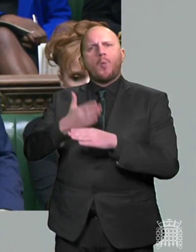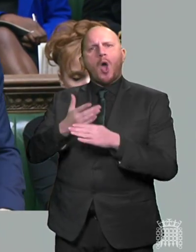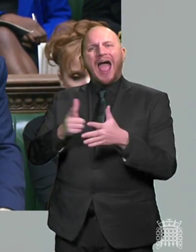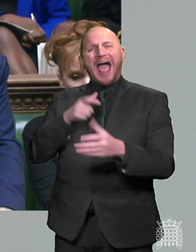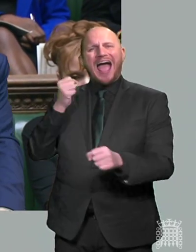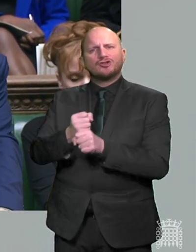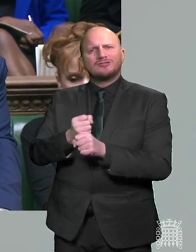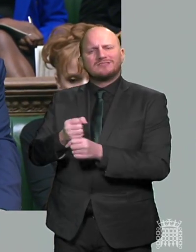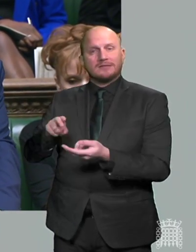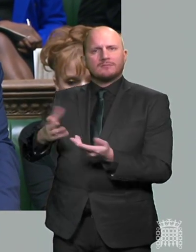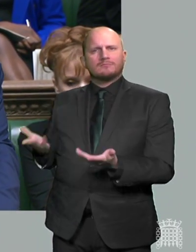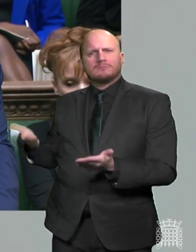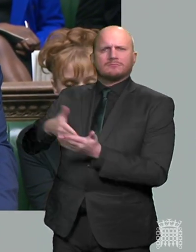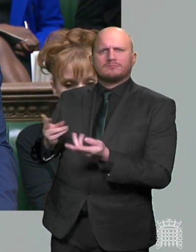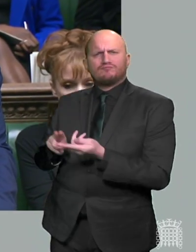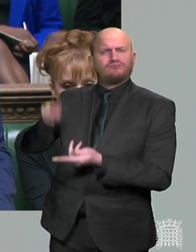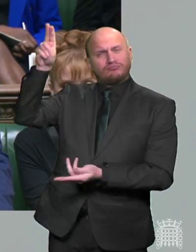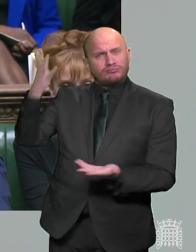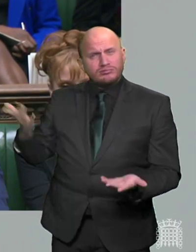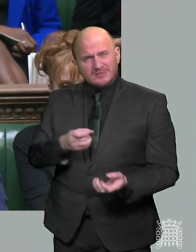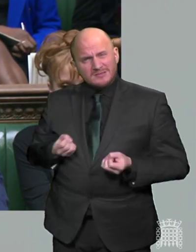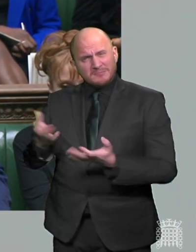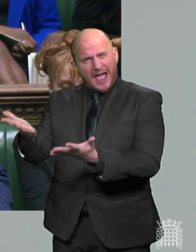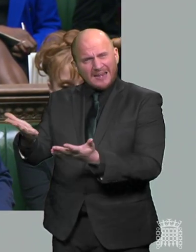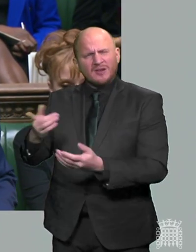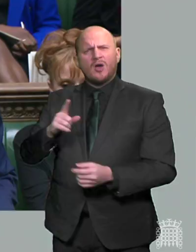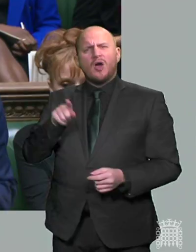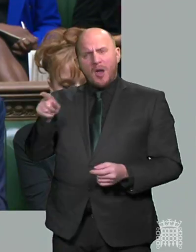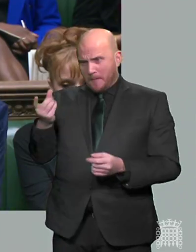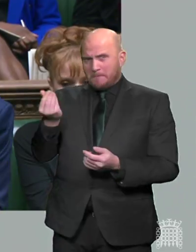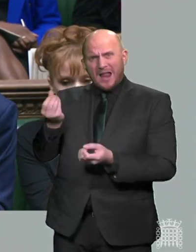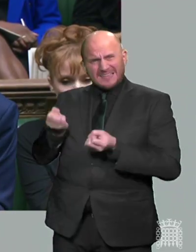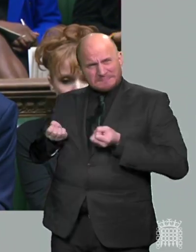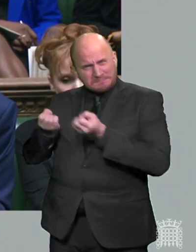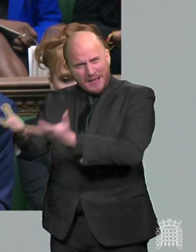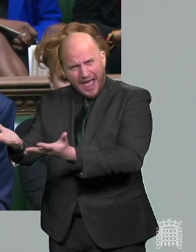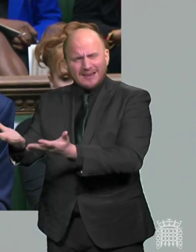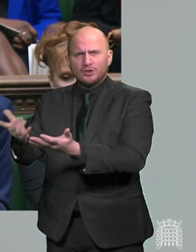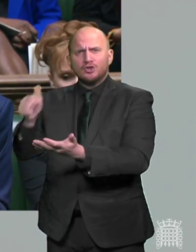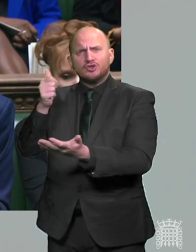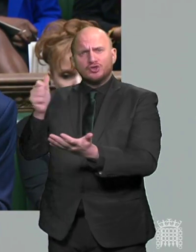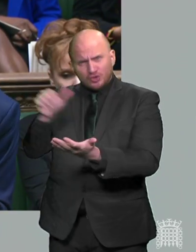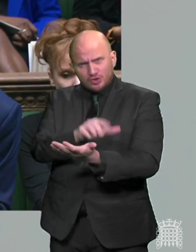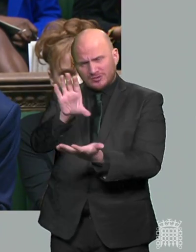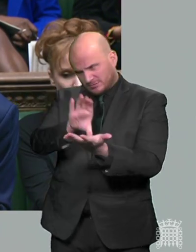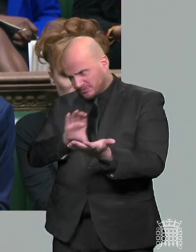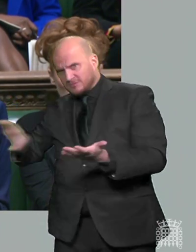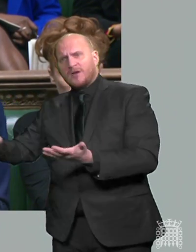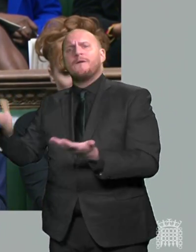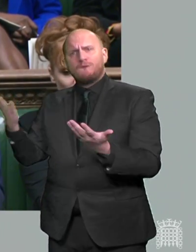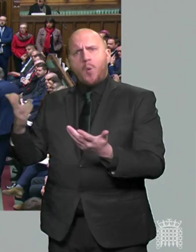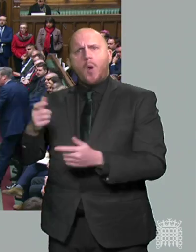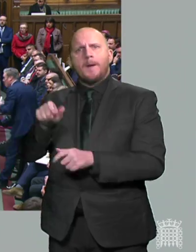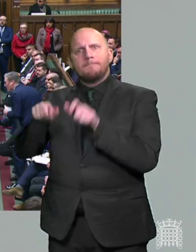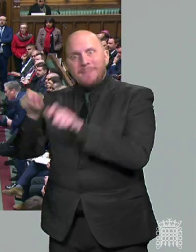Why should the country have to put up with money that should be spent treating patients being wasted plugging gaps instead?